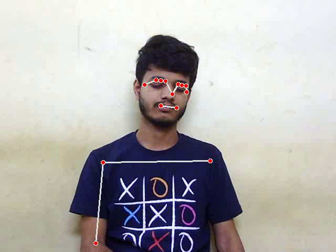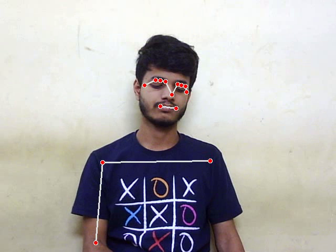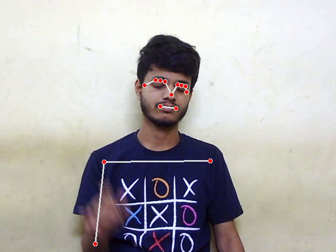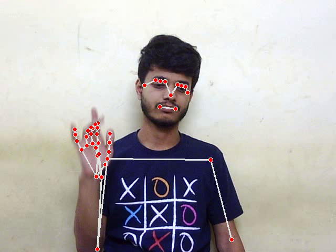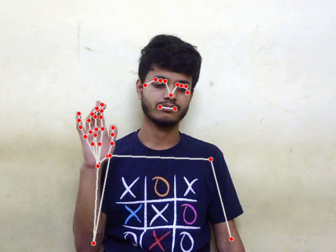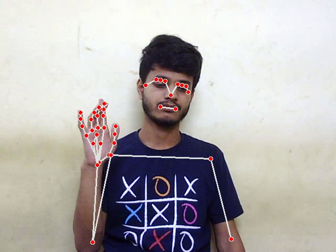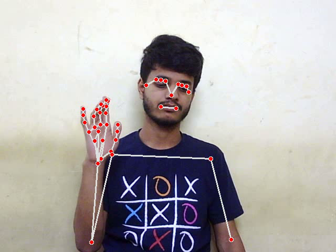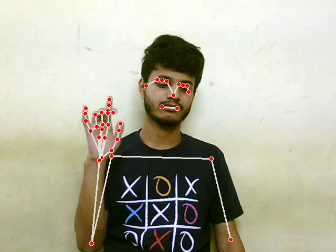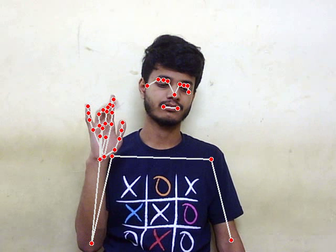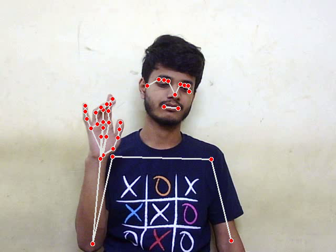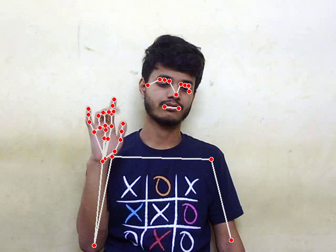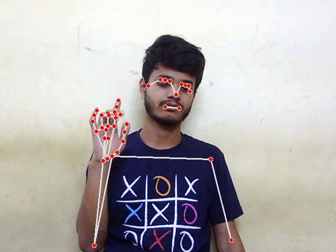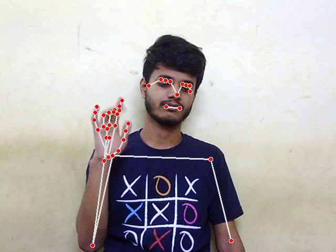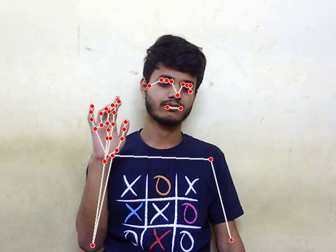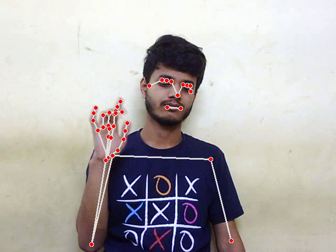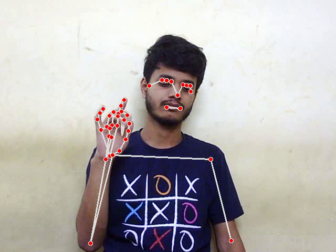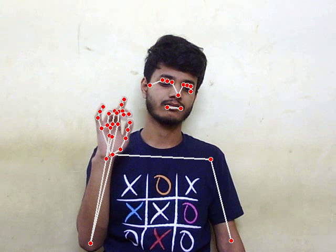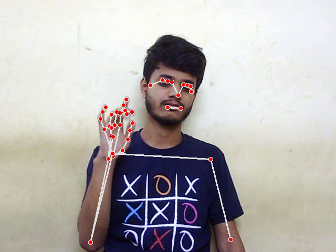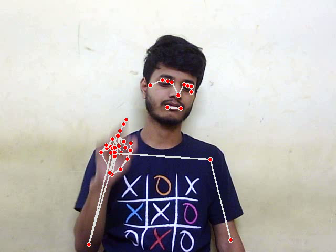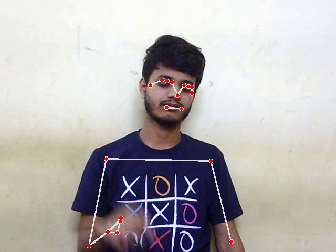why